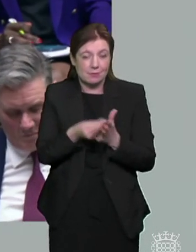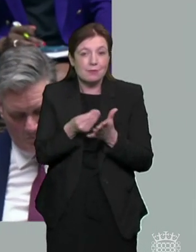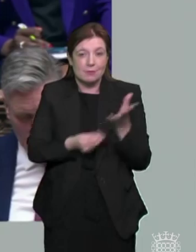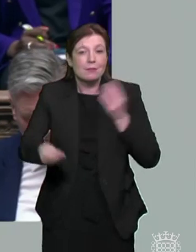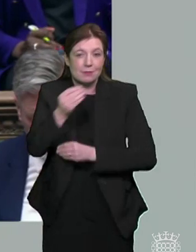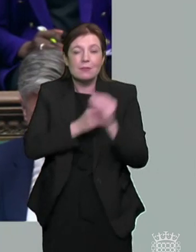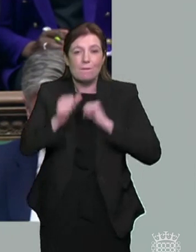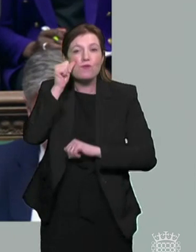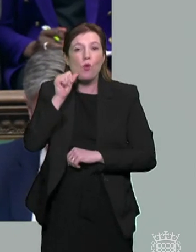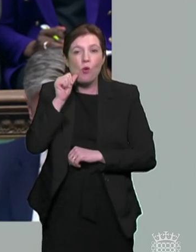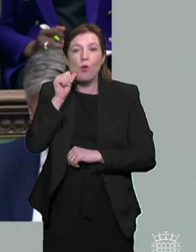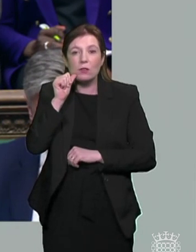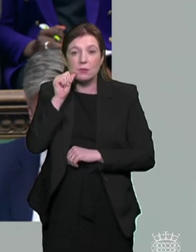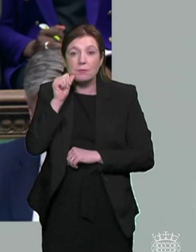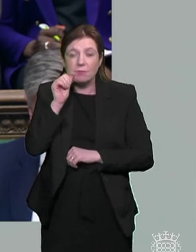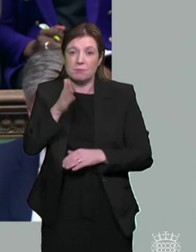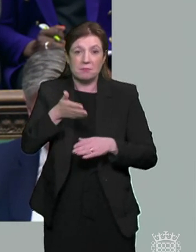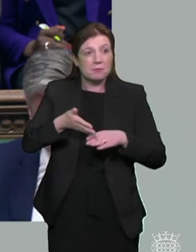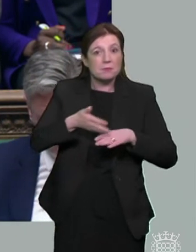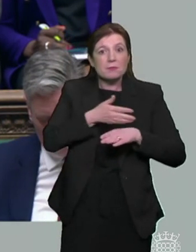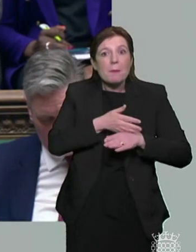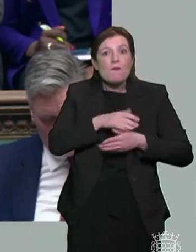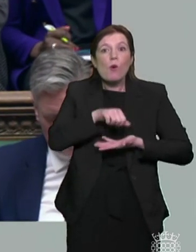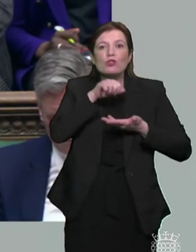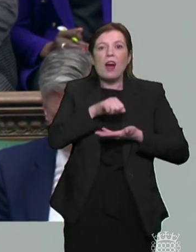It was, as his former Tory Treasury Minister put it,